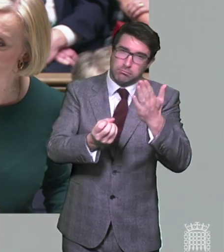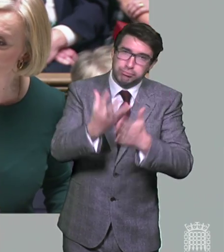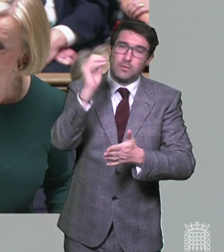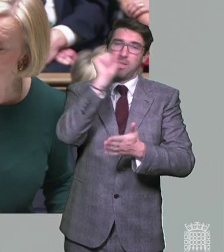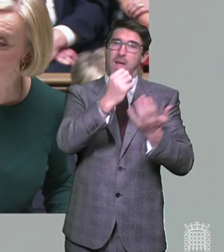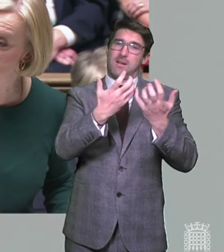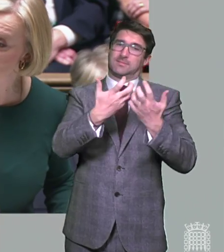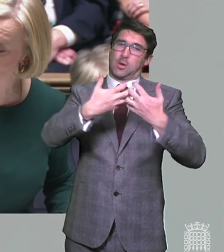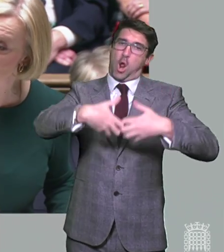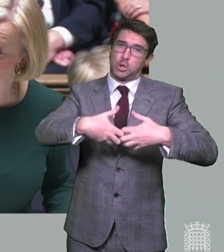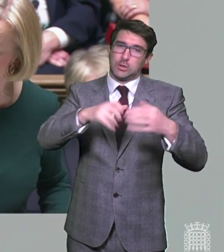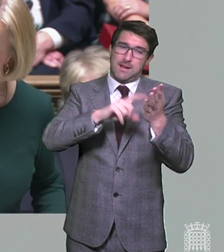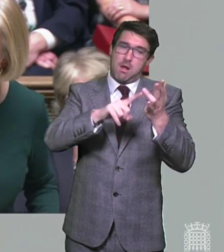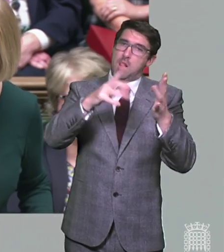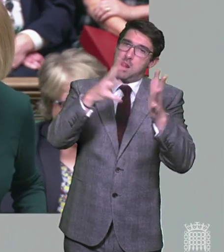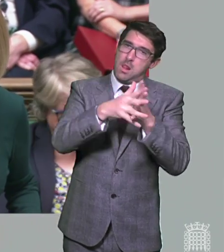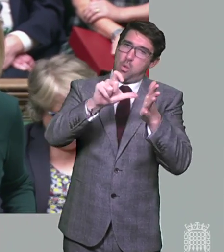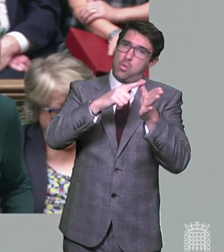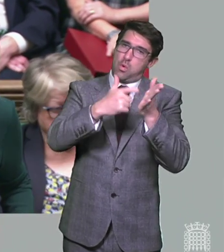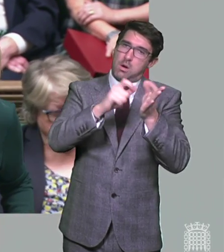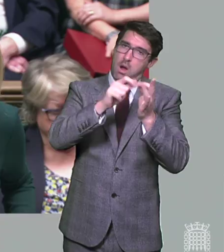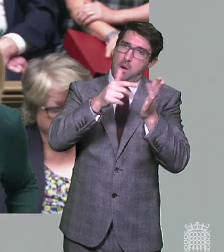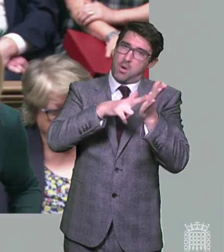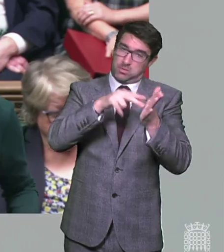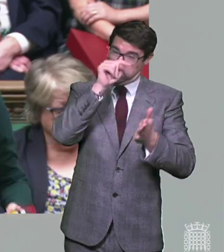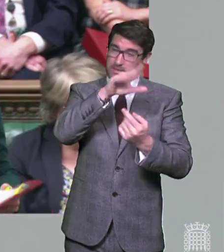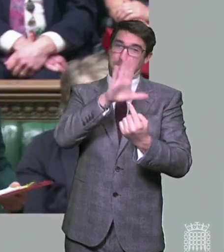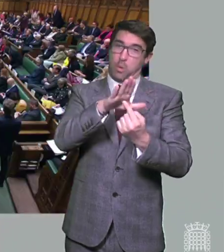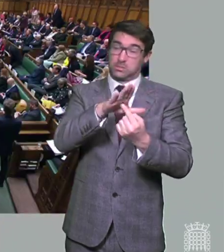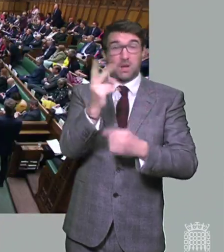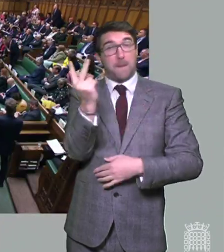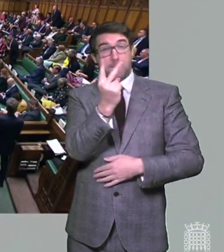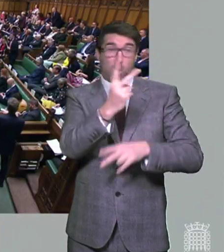That is the way that we will help to grow the economy but also serve the environment.